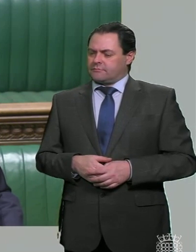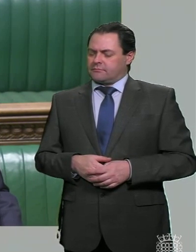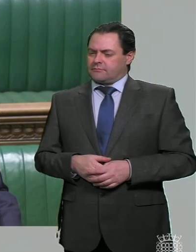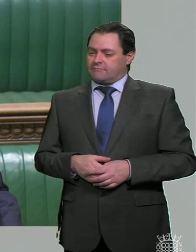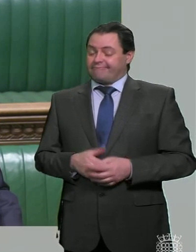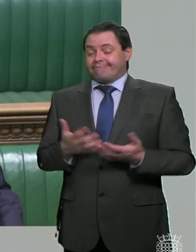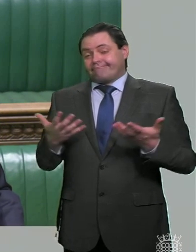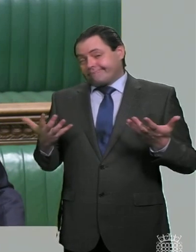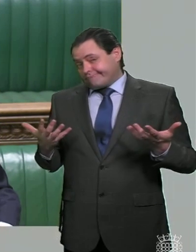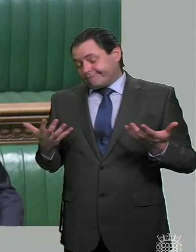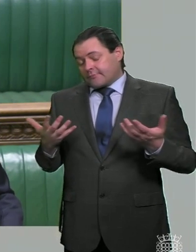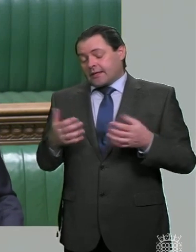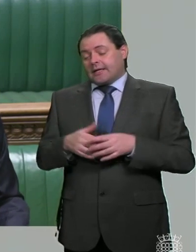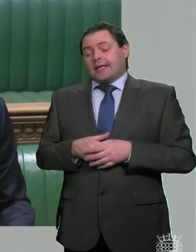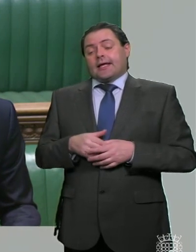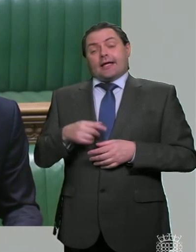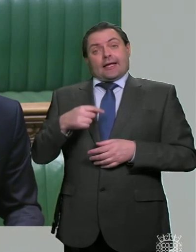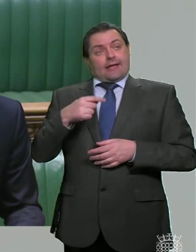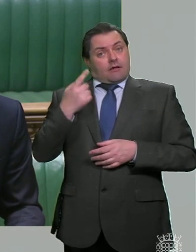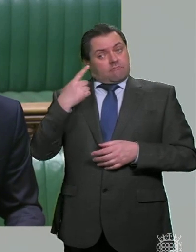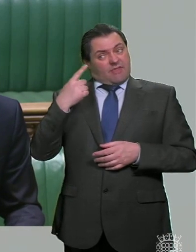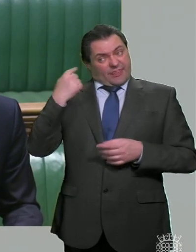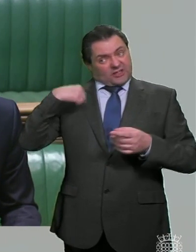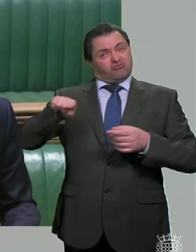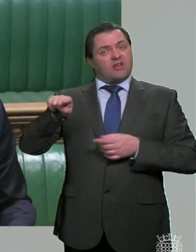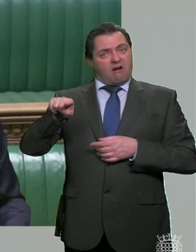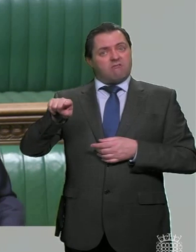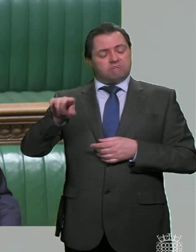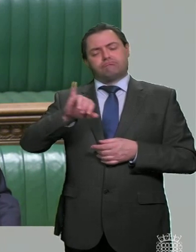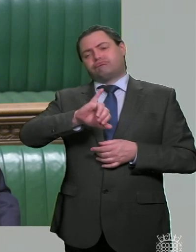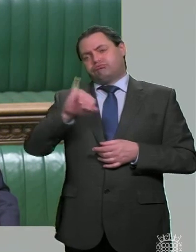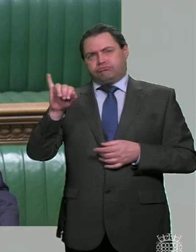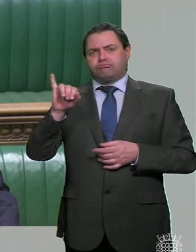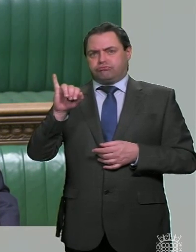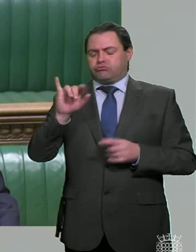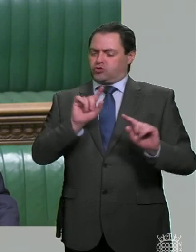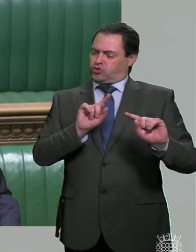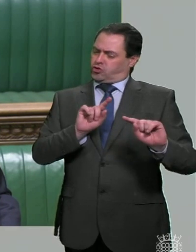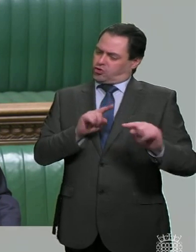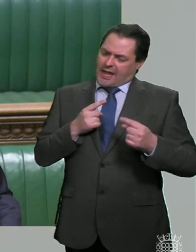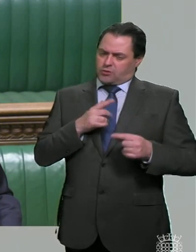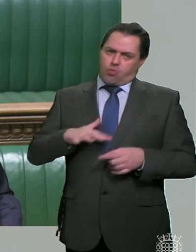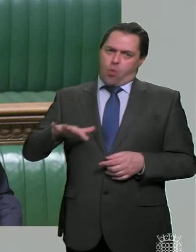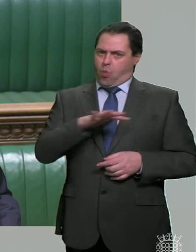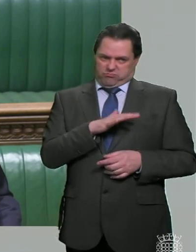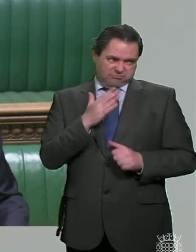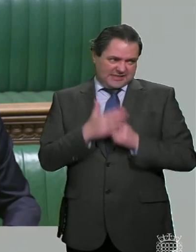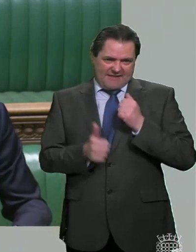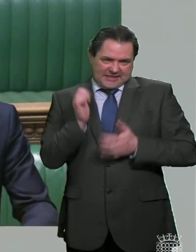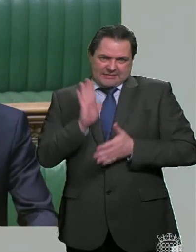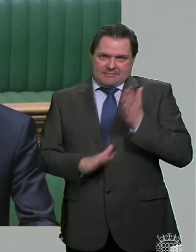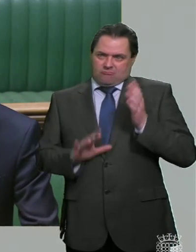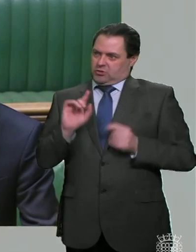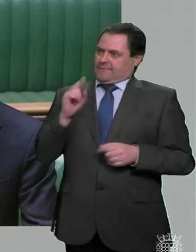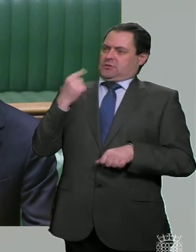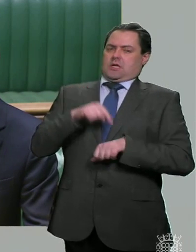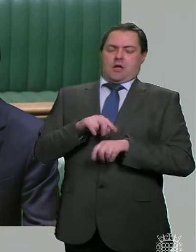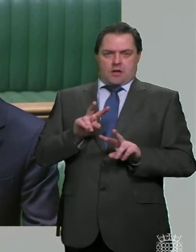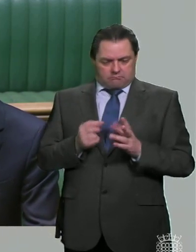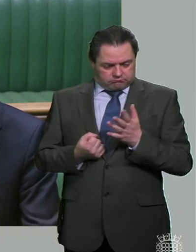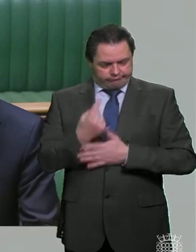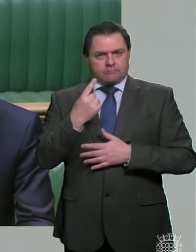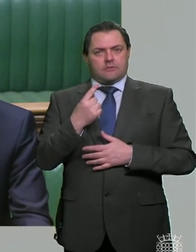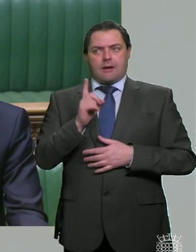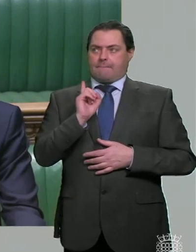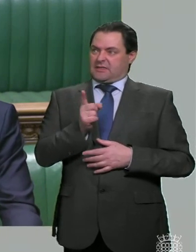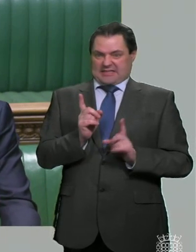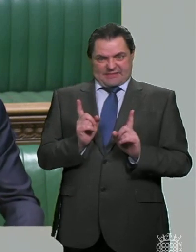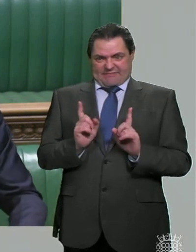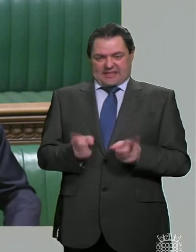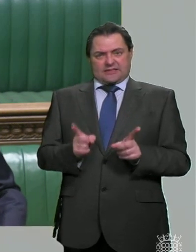And so, while this last year has been a test unlike any other, that which we are, we are.